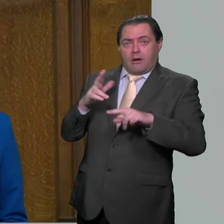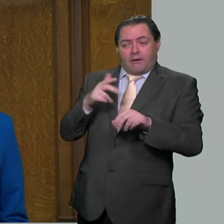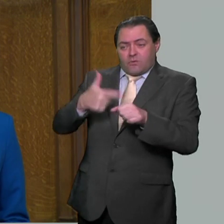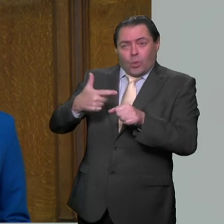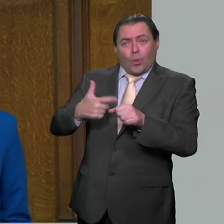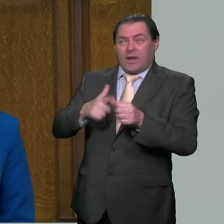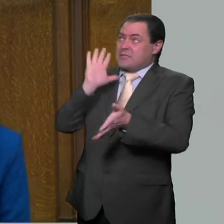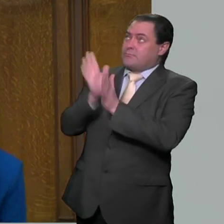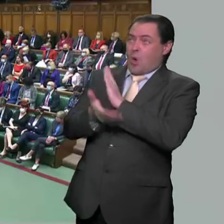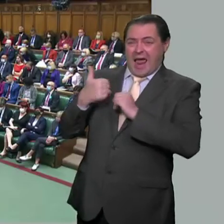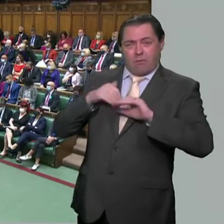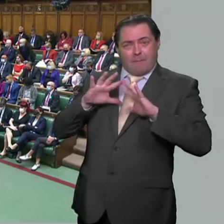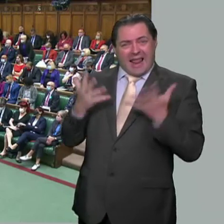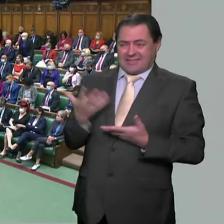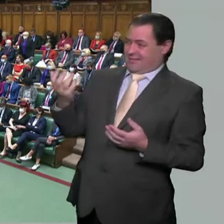Yes or no?